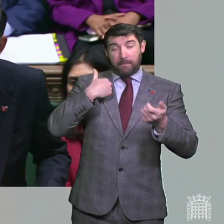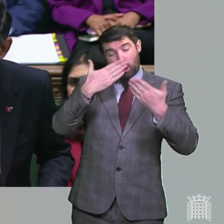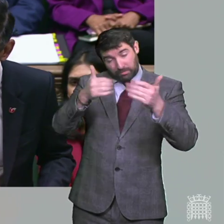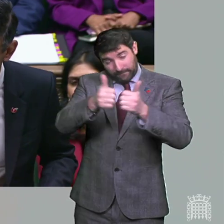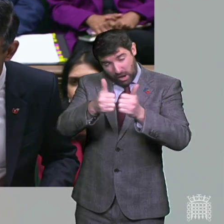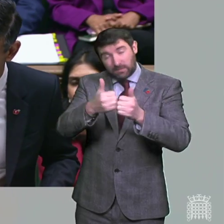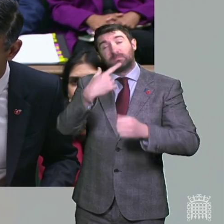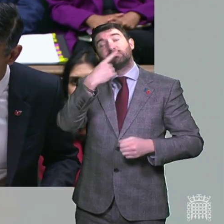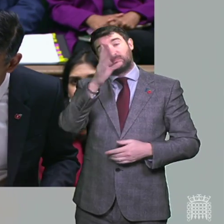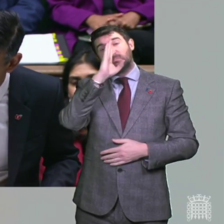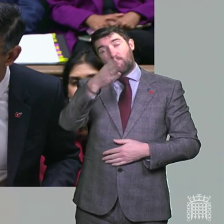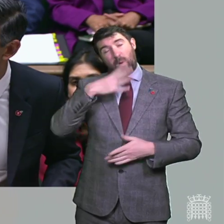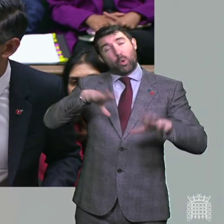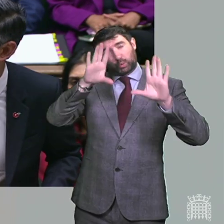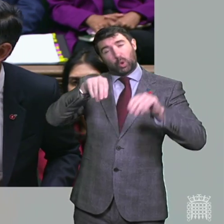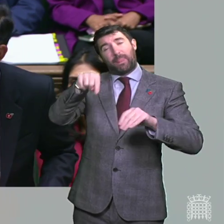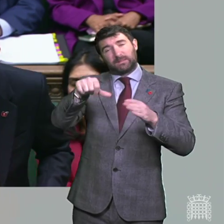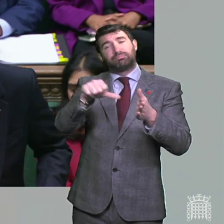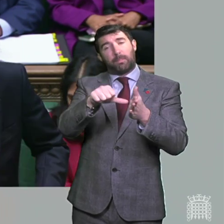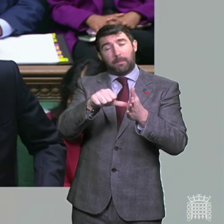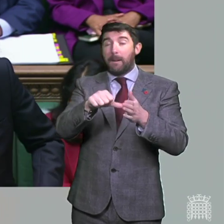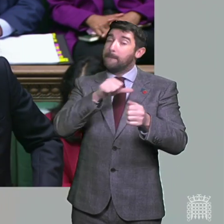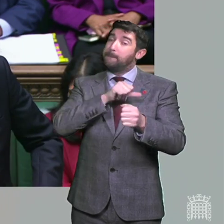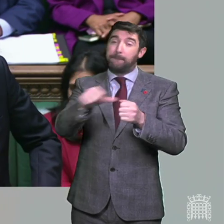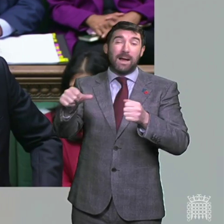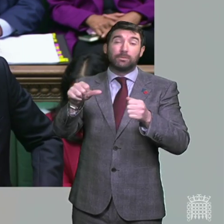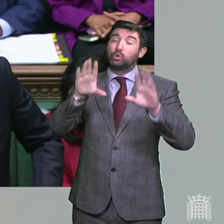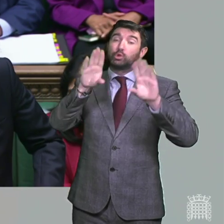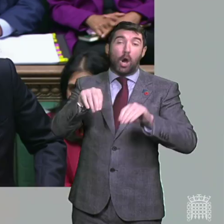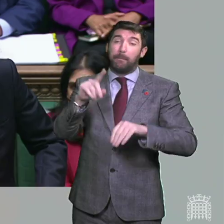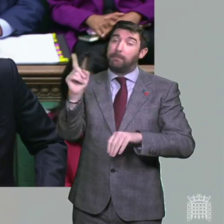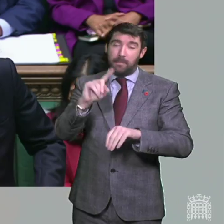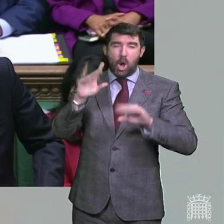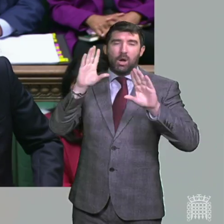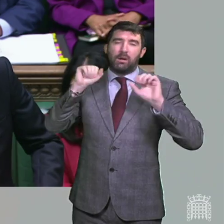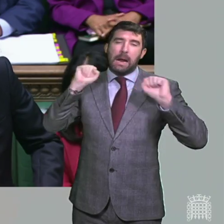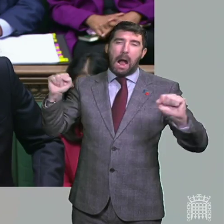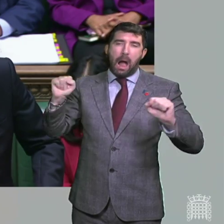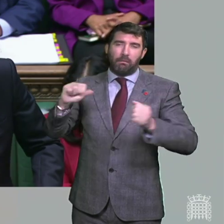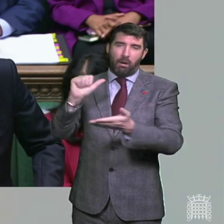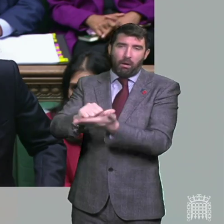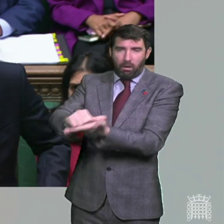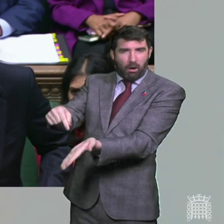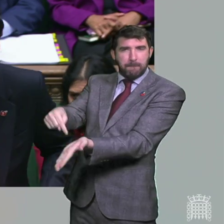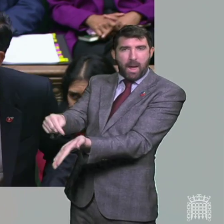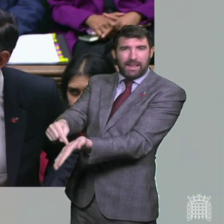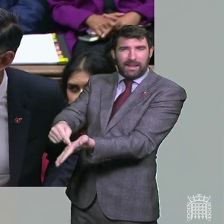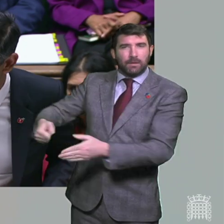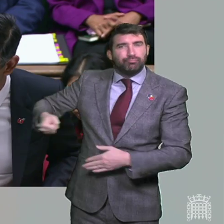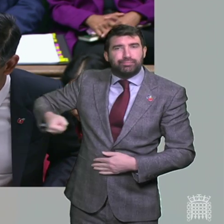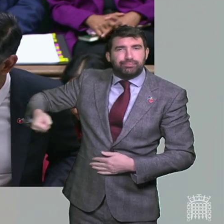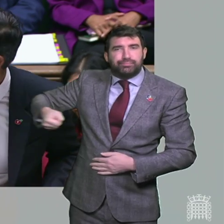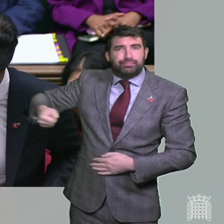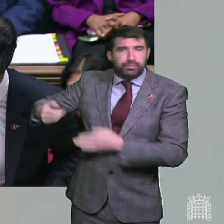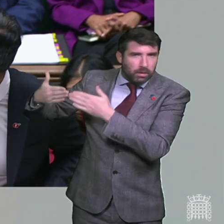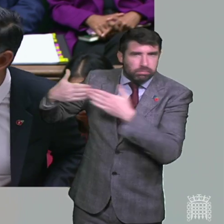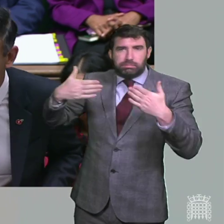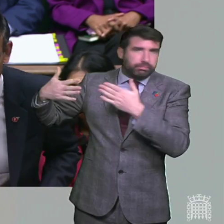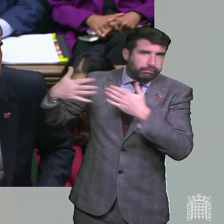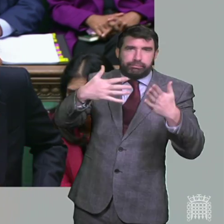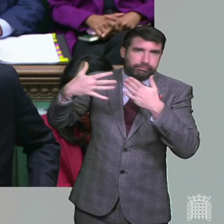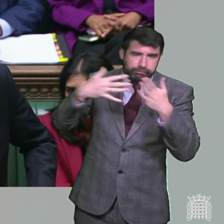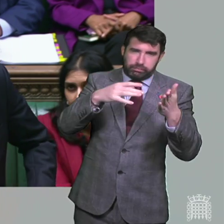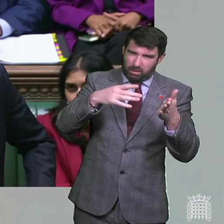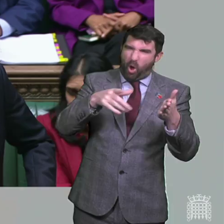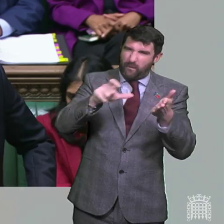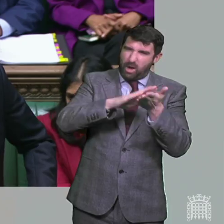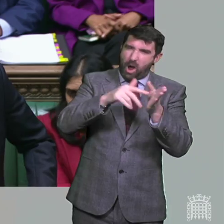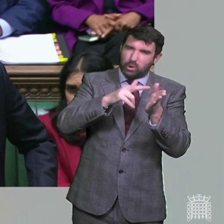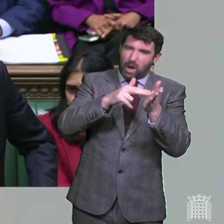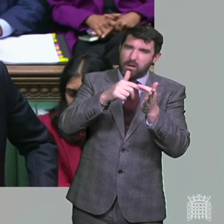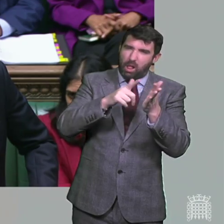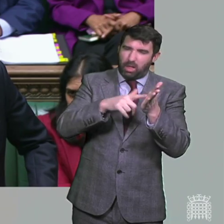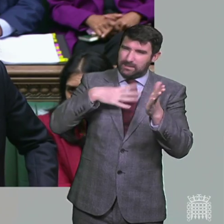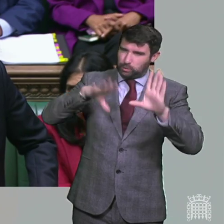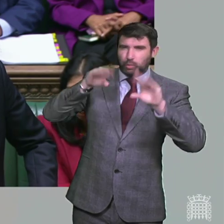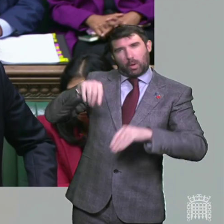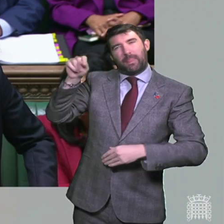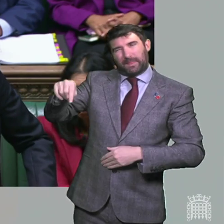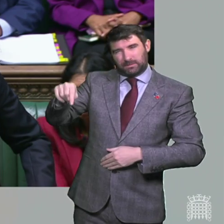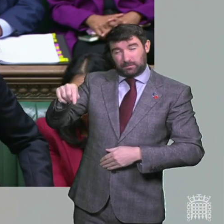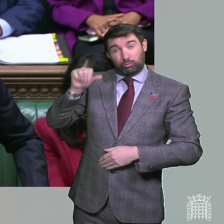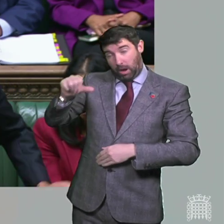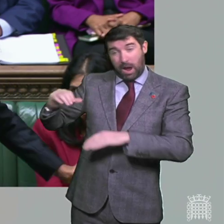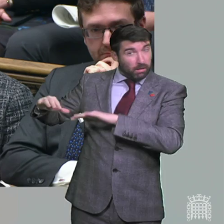The best way to resolve it is to stop criminal gangs profiting from an illegal trade in human lives and the unacceptable rise in channel crossings, which is putting unsustainable pressure on our system and local services.